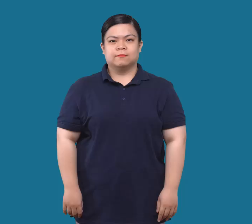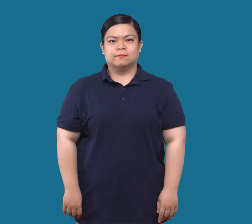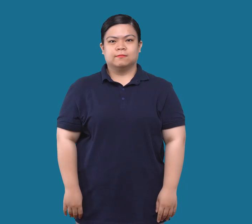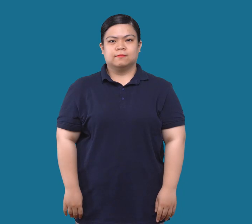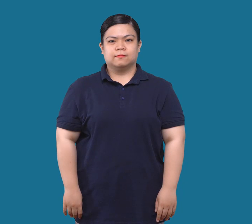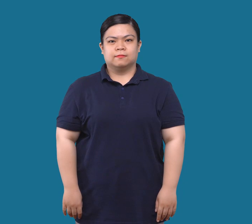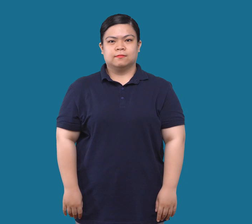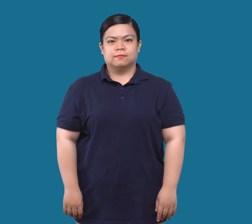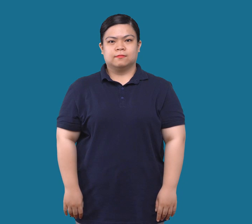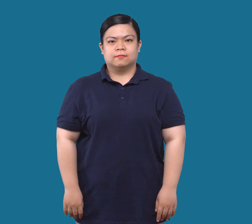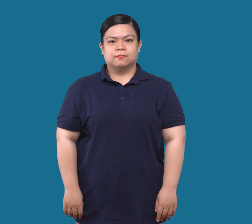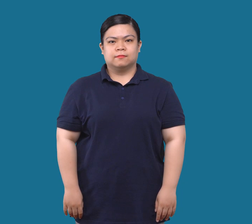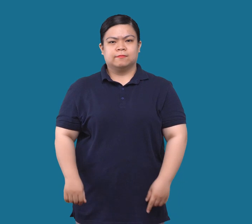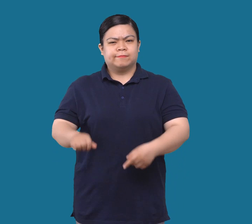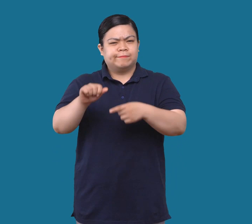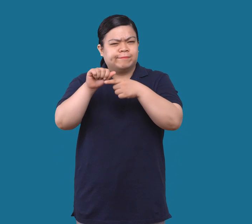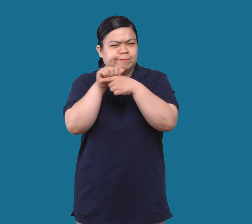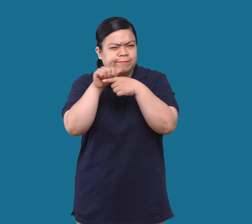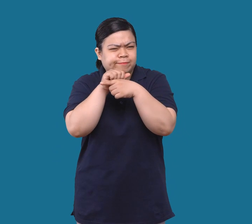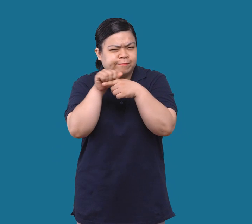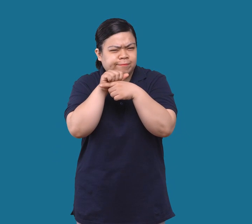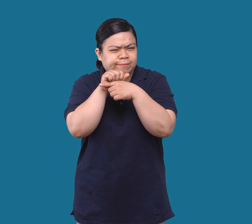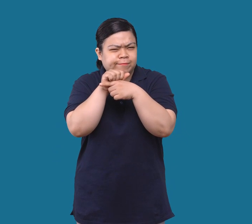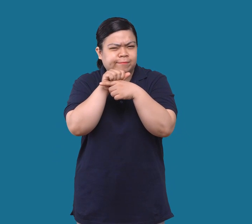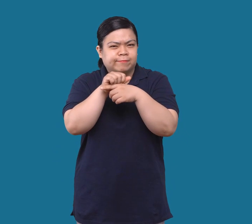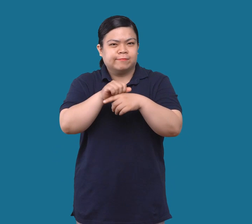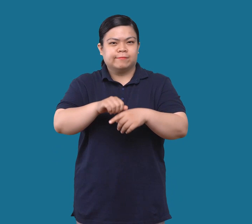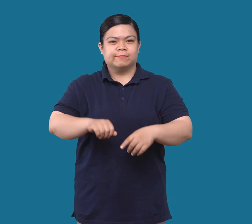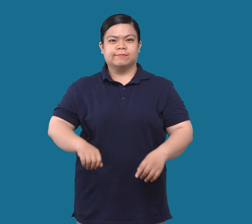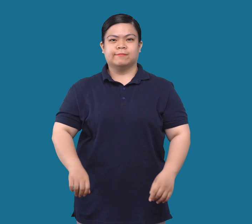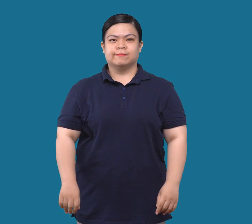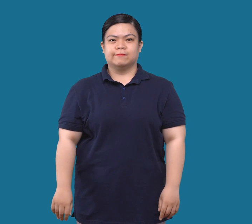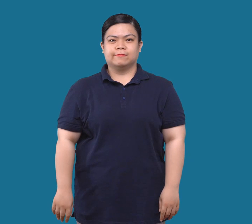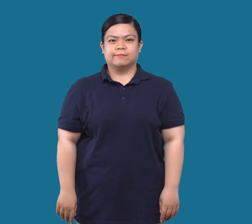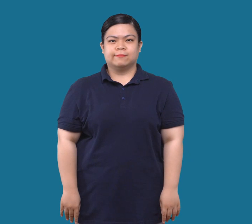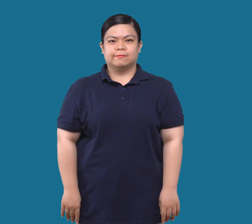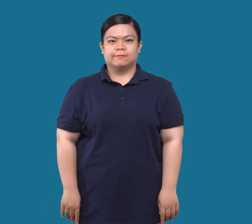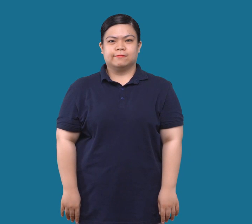rèn luyện